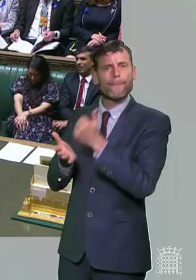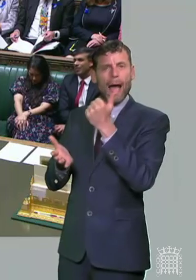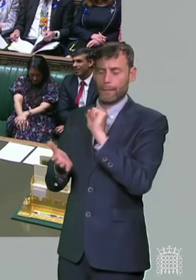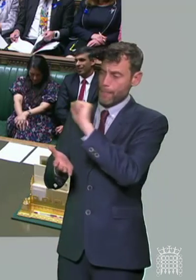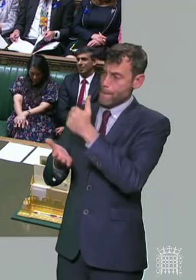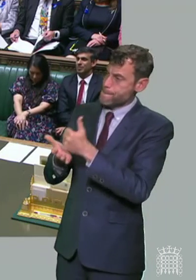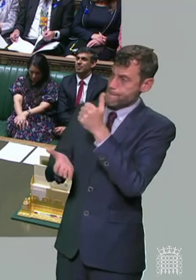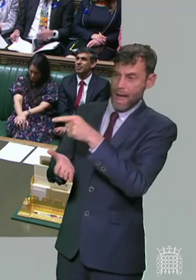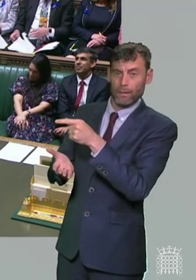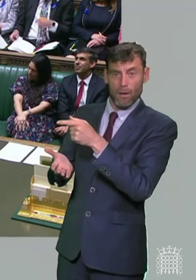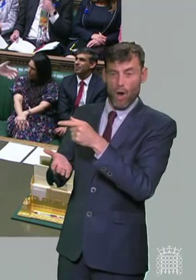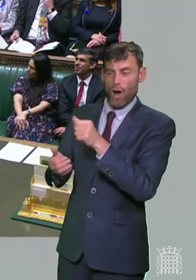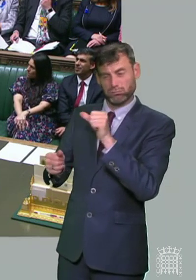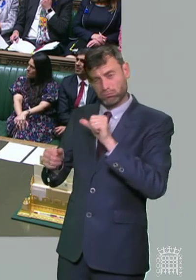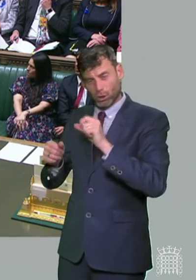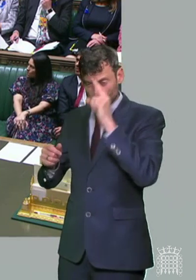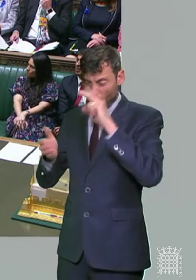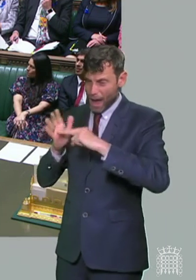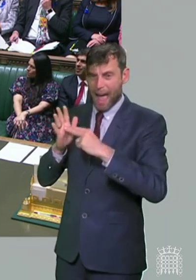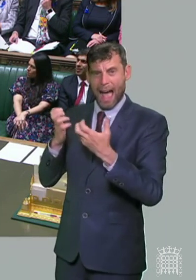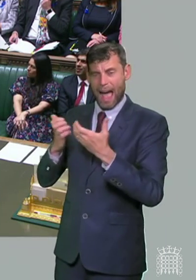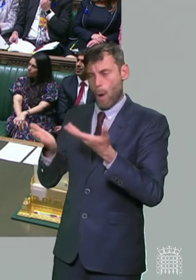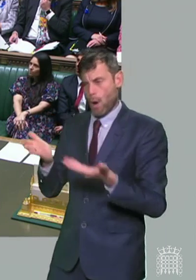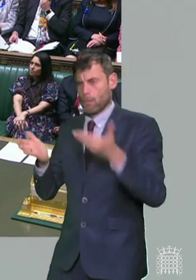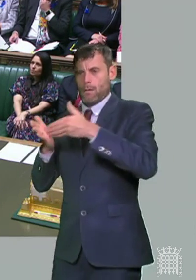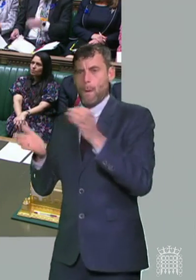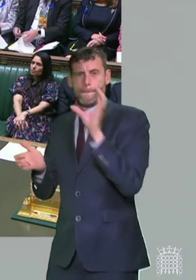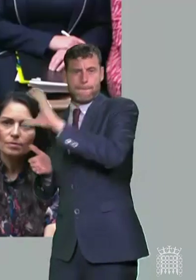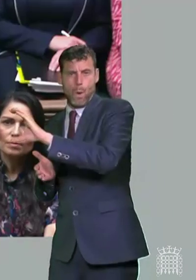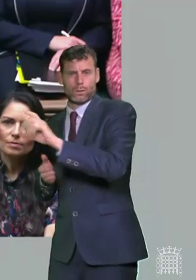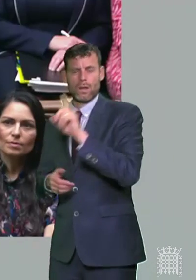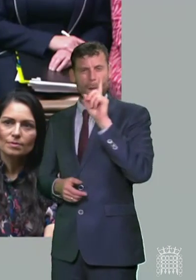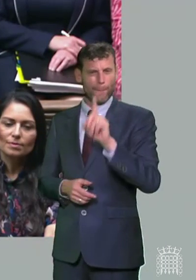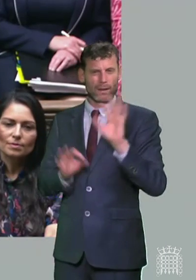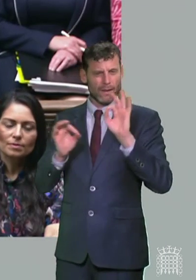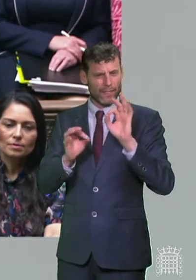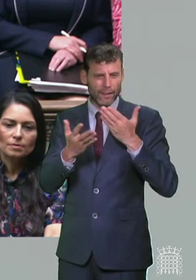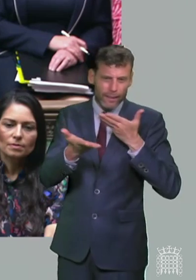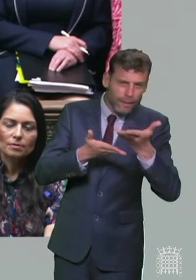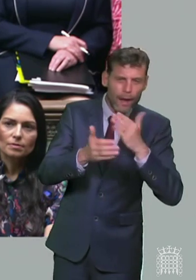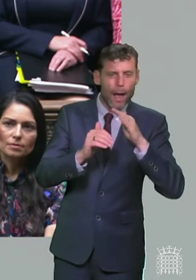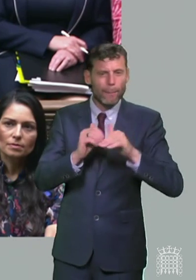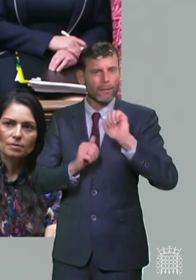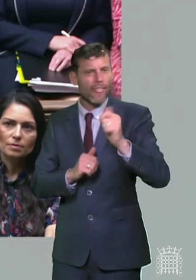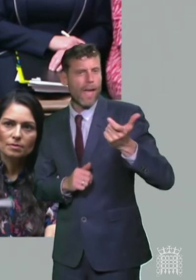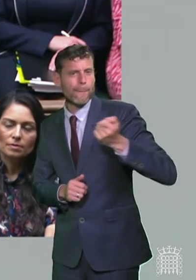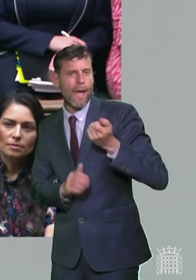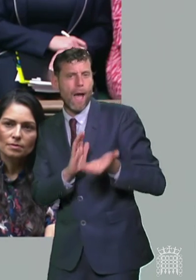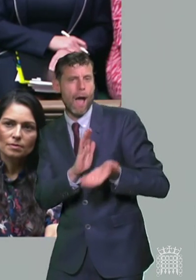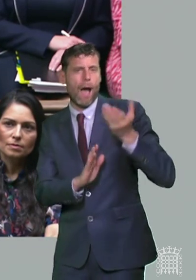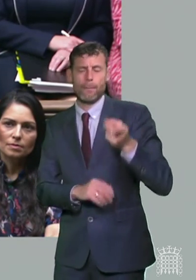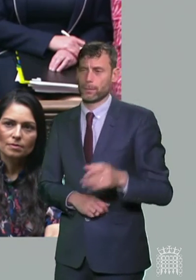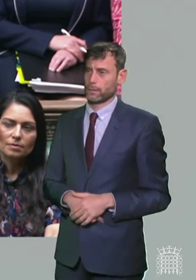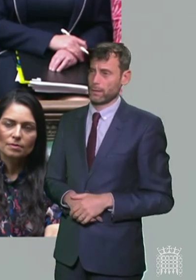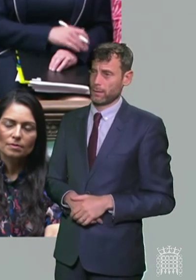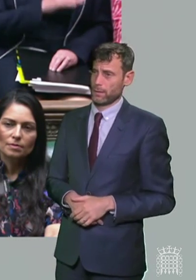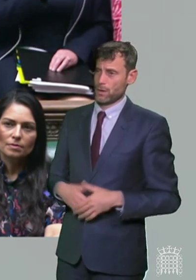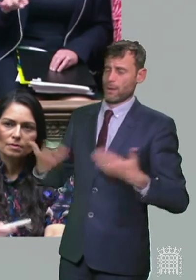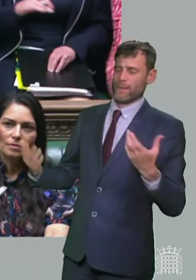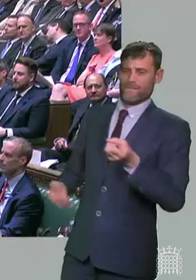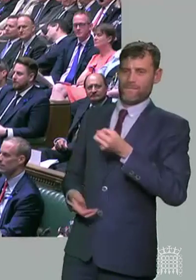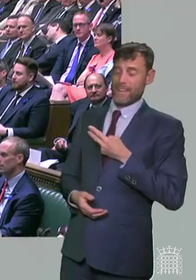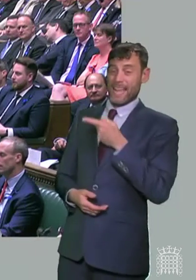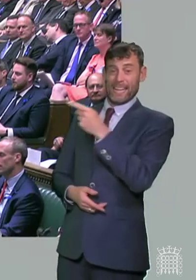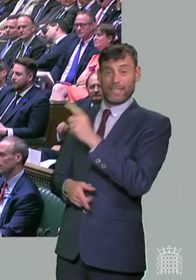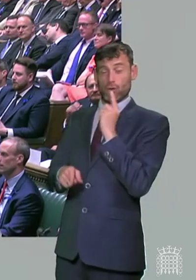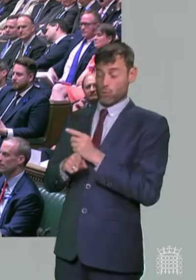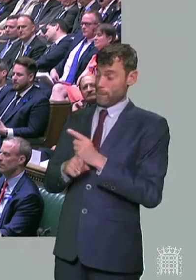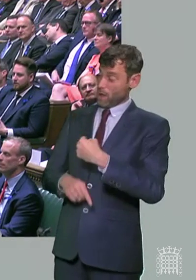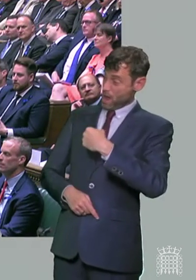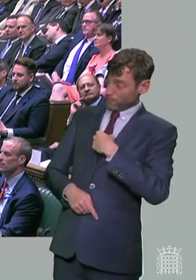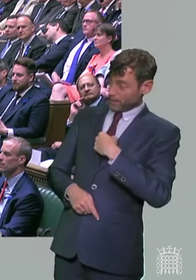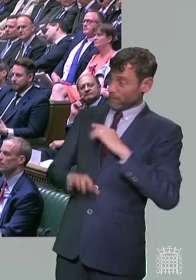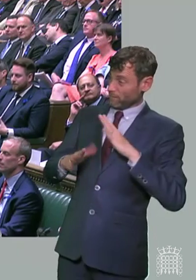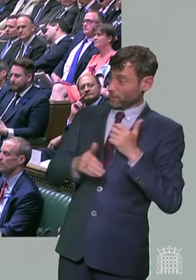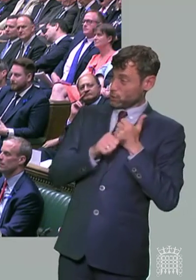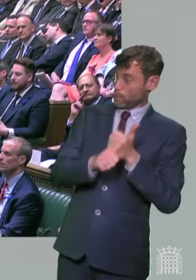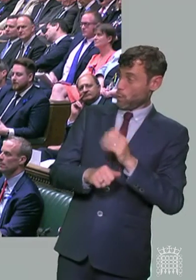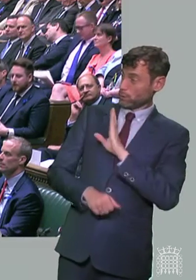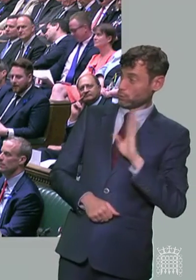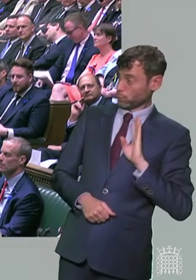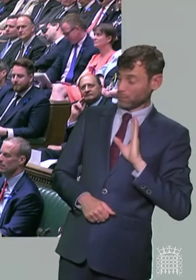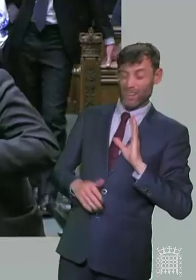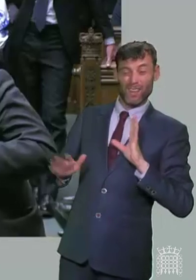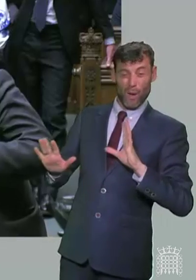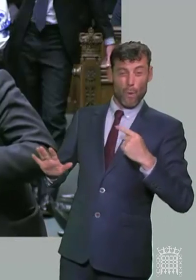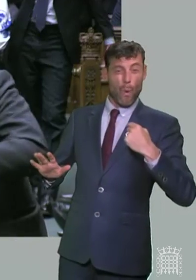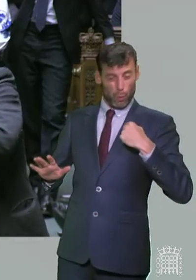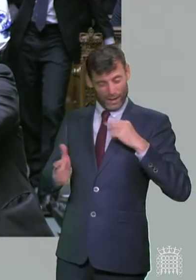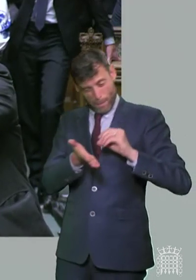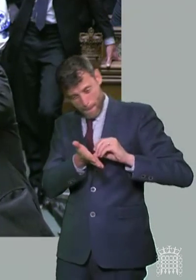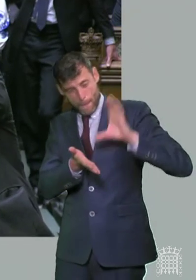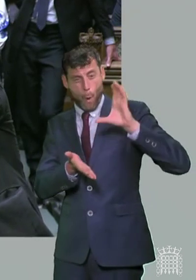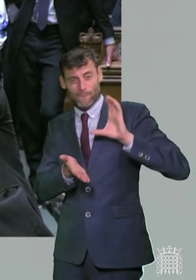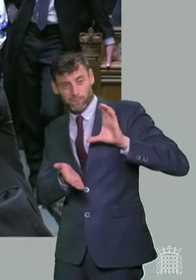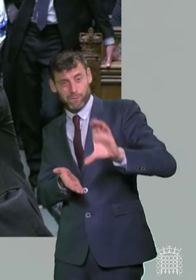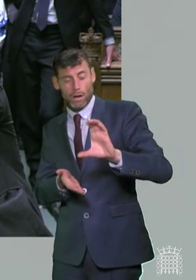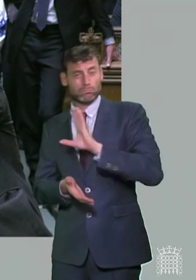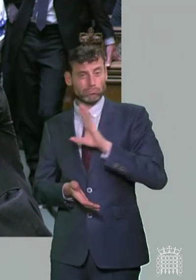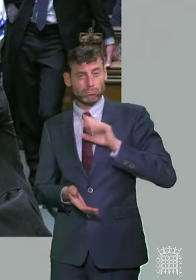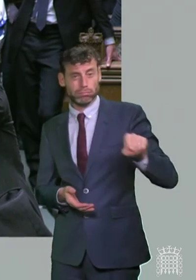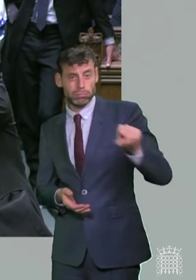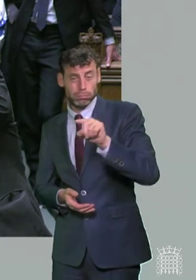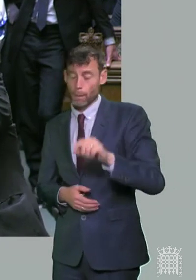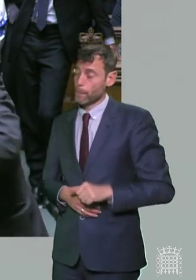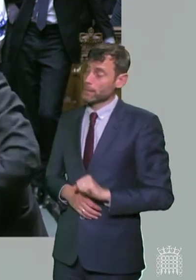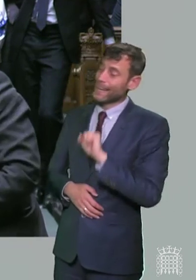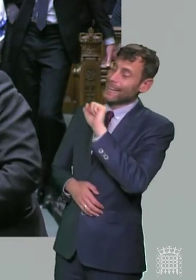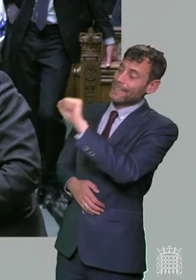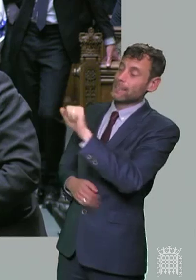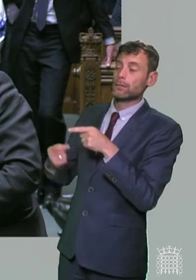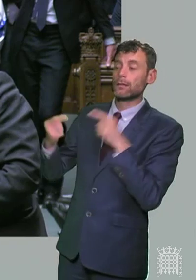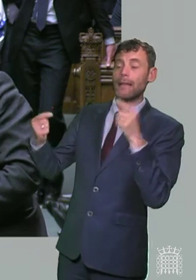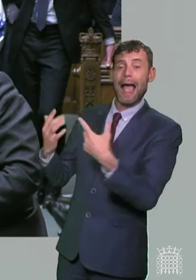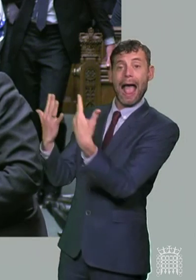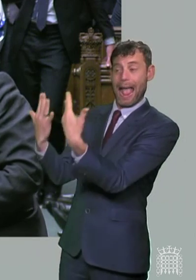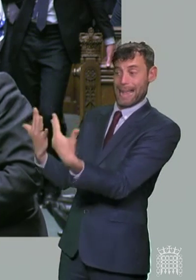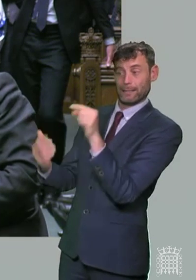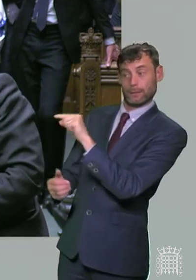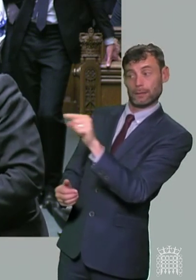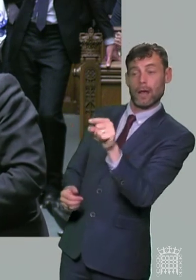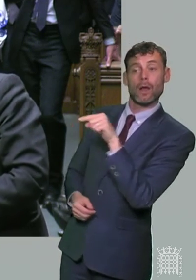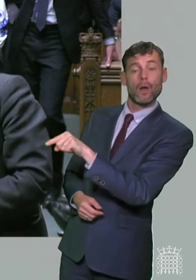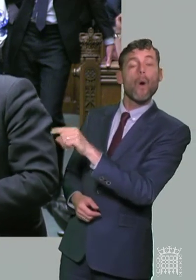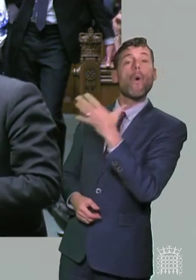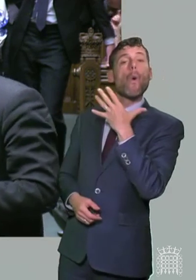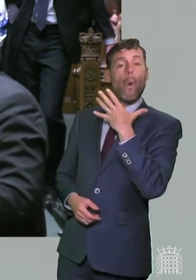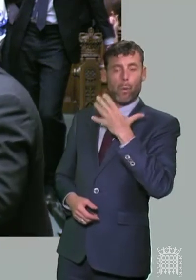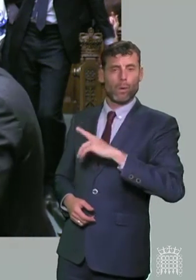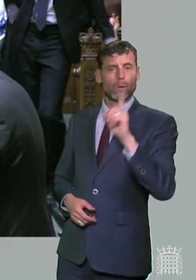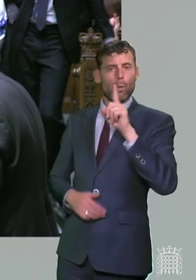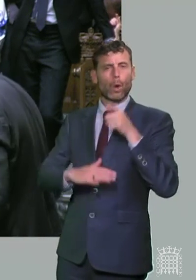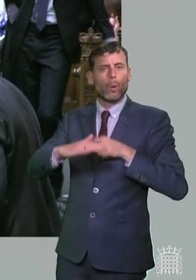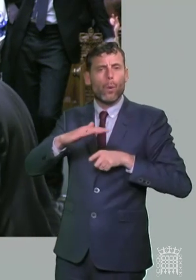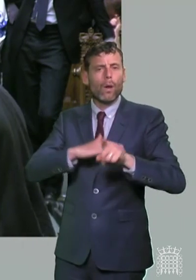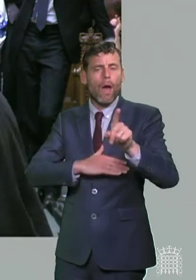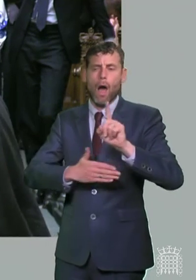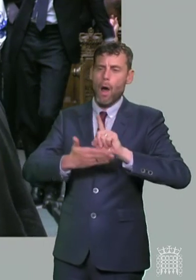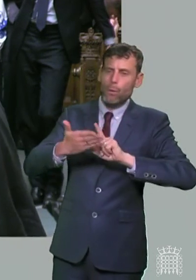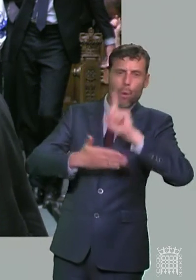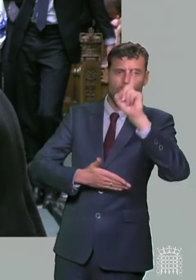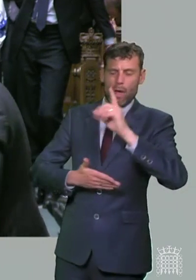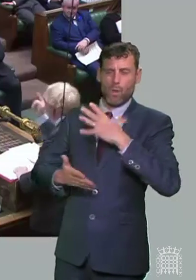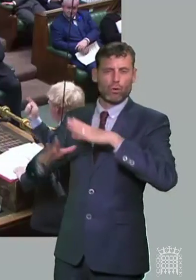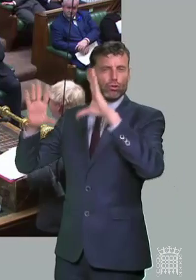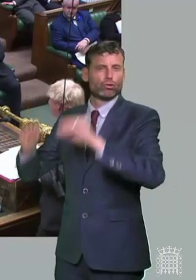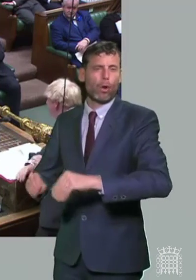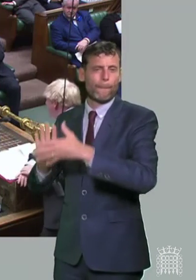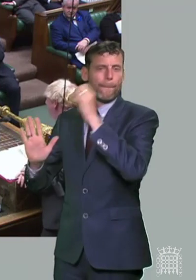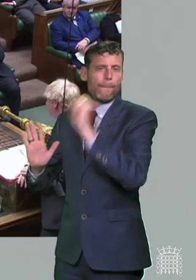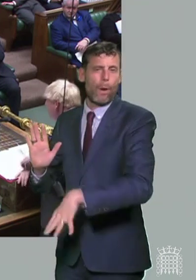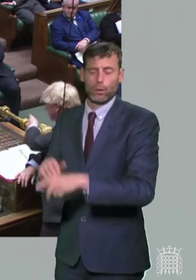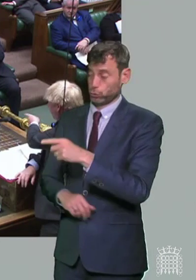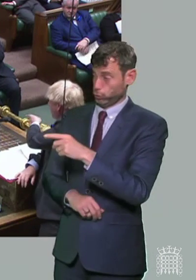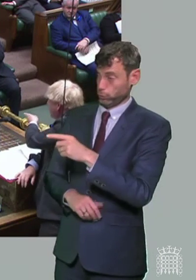How absolutely satirical that the right honourable and learned Gentleman should talk about our support for the armed forces when we have increased our funding for our armed forces by a record sum since the end of the cold war, and when eight of the shadow Front Bench team—eight of the shadow Front Bench—actually want to get rid of our